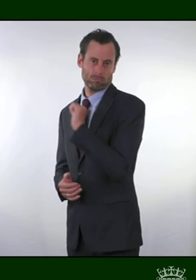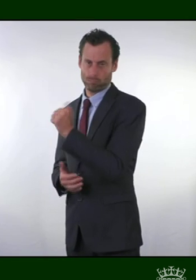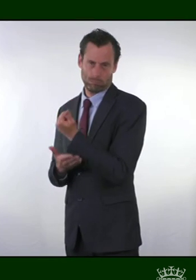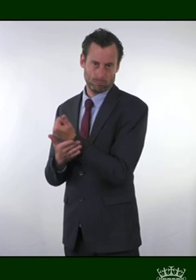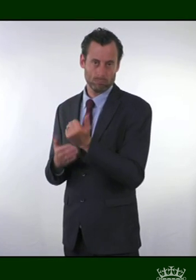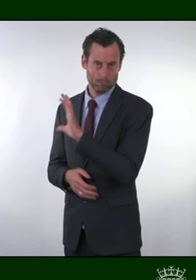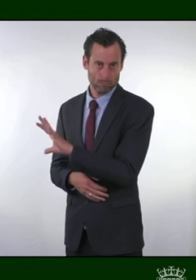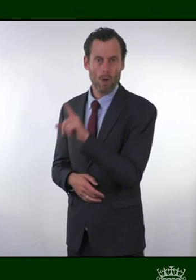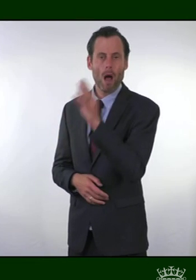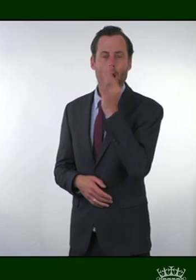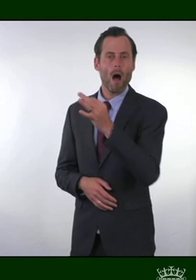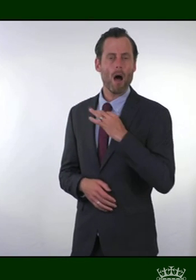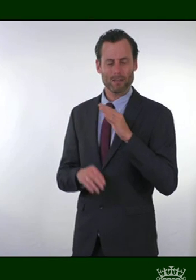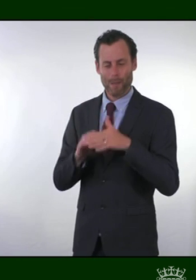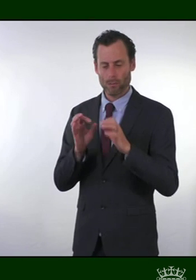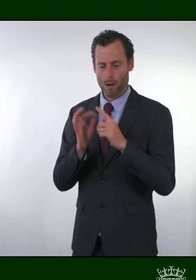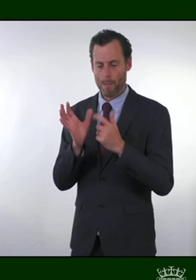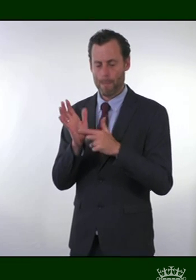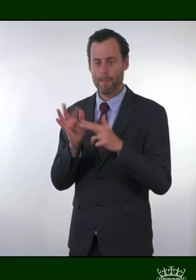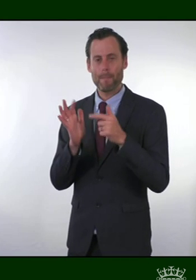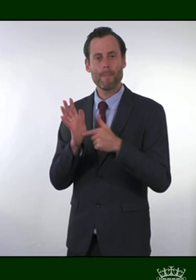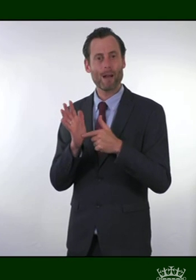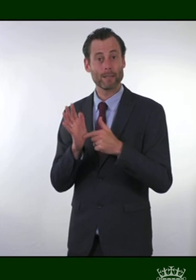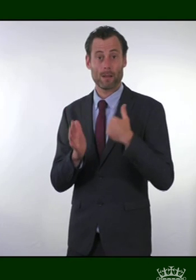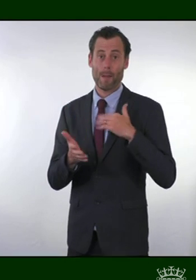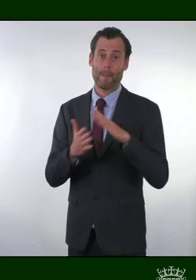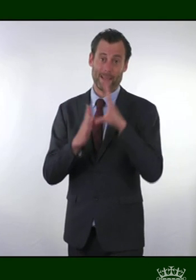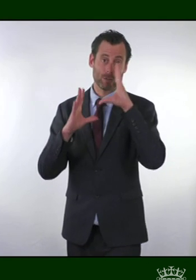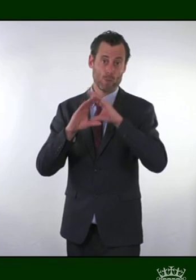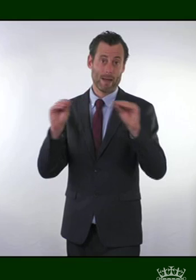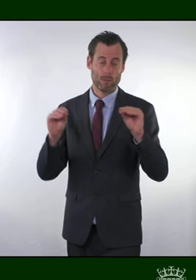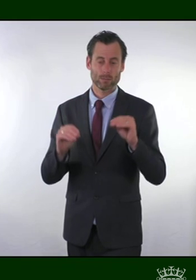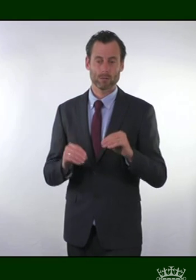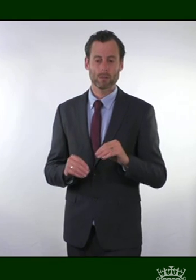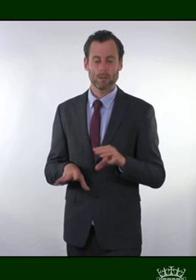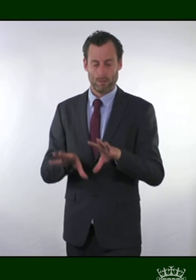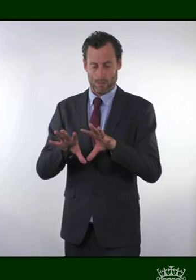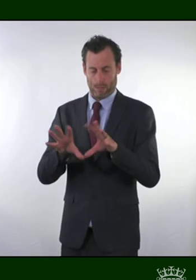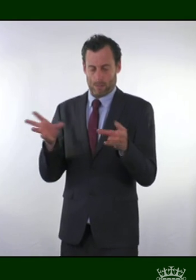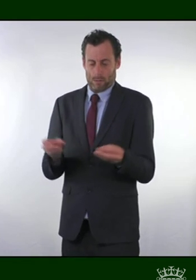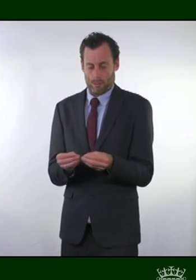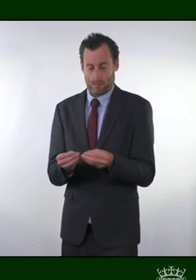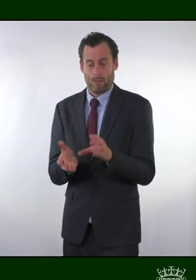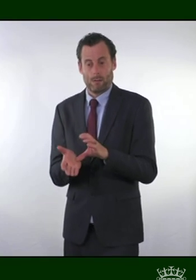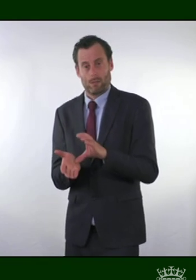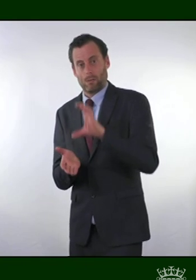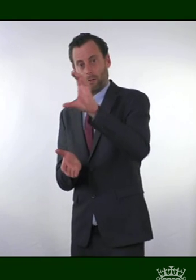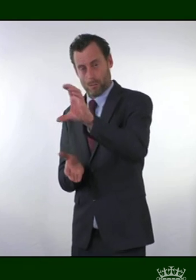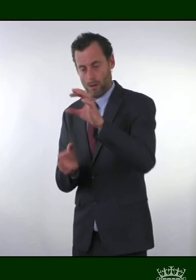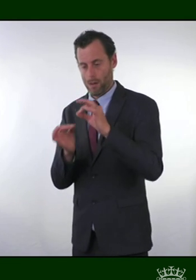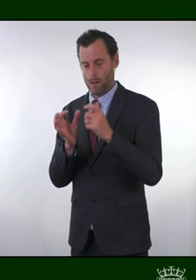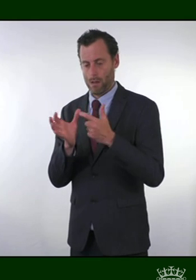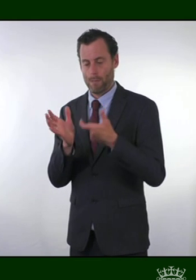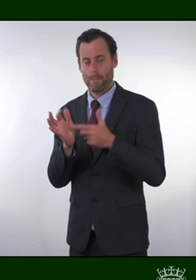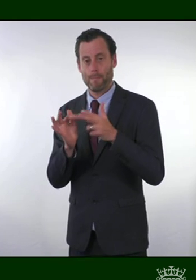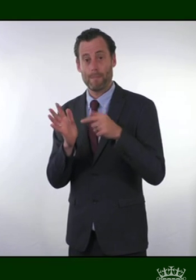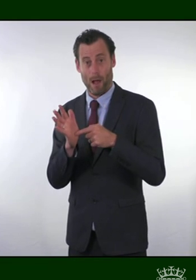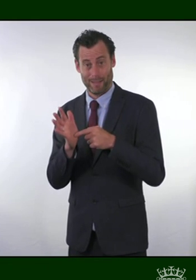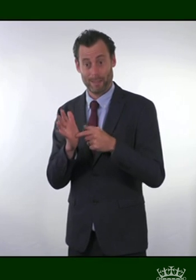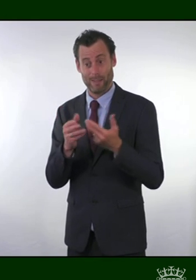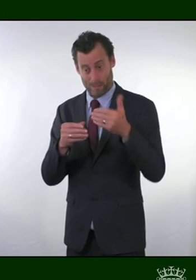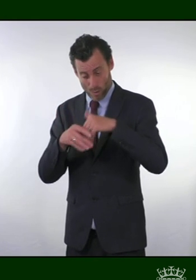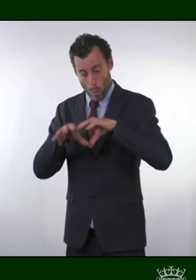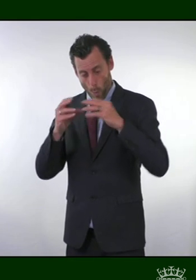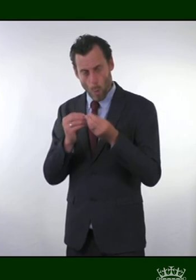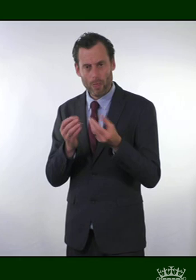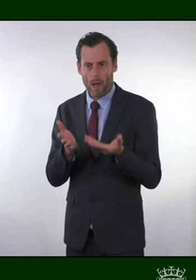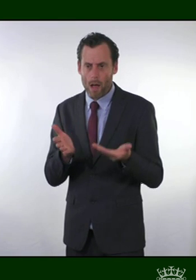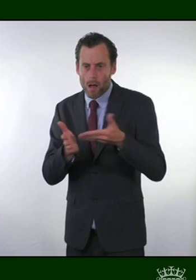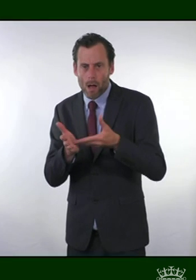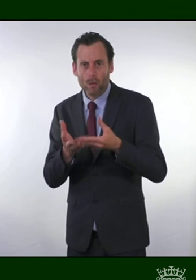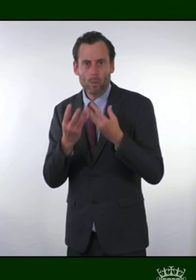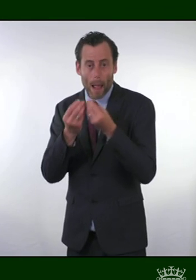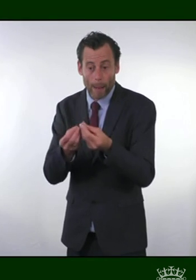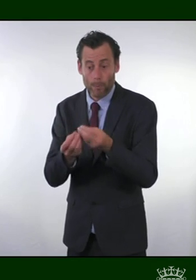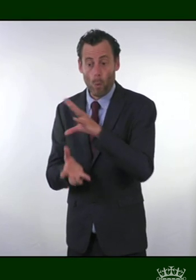The honourable Lady asked about Barnett. I am pleased to tell the House that the sum total of Barnett funding for Scotland as a result of all the interventions through this crisis is now £4.